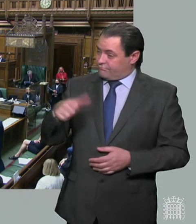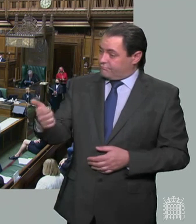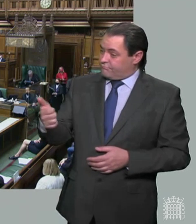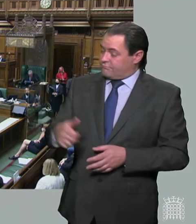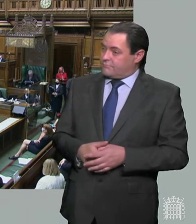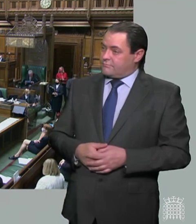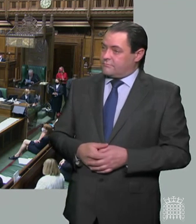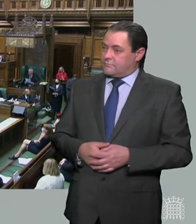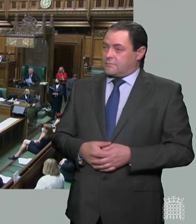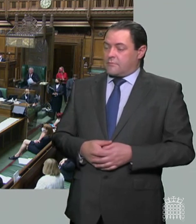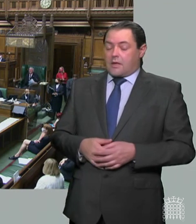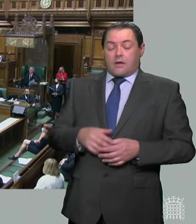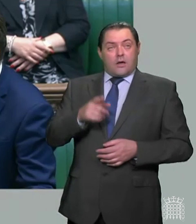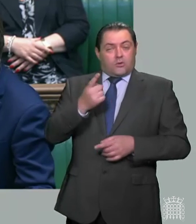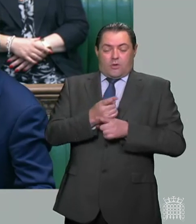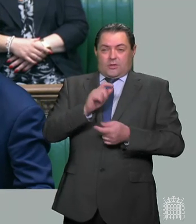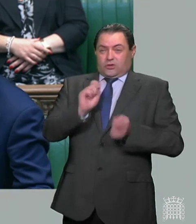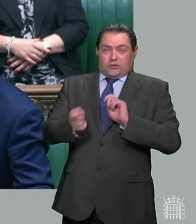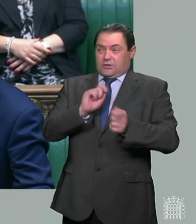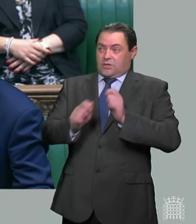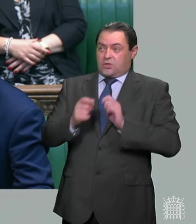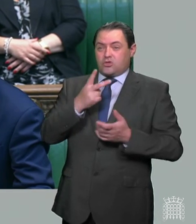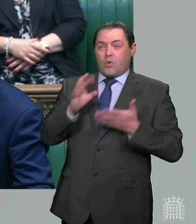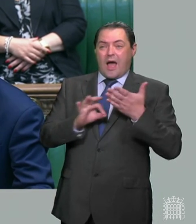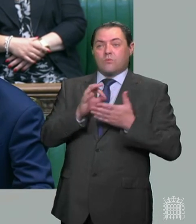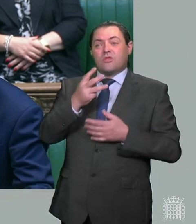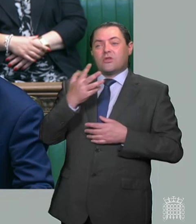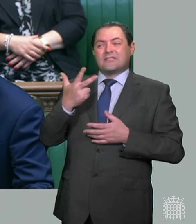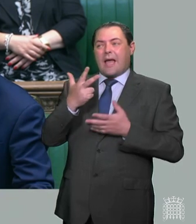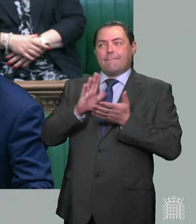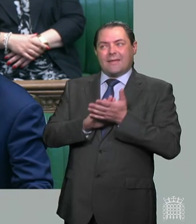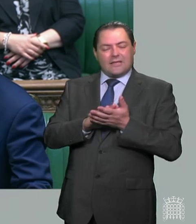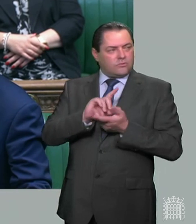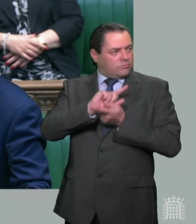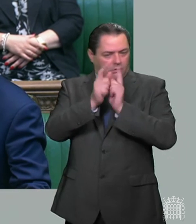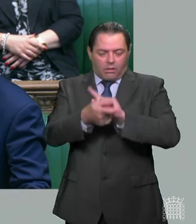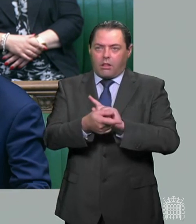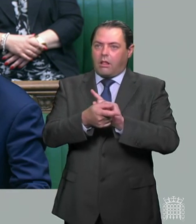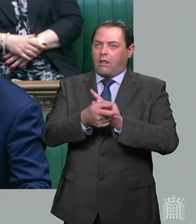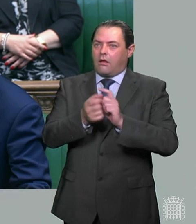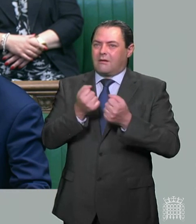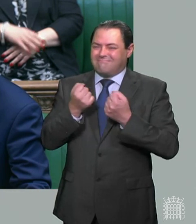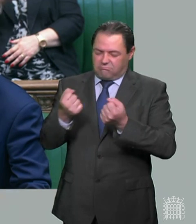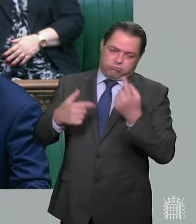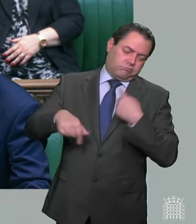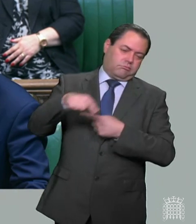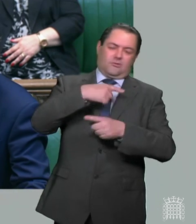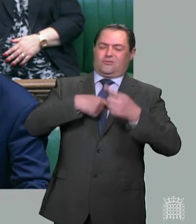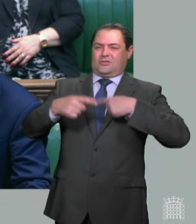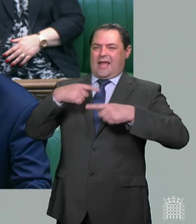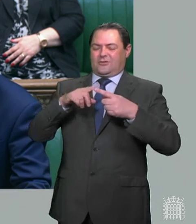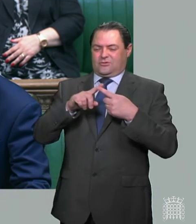The Prime Minister talks about inconsistency—two hours and 38 minutes to do a massive U-turn on Sunday morning, and then what have we seen in the last few days?